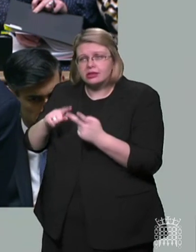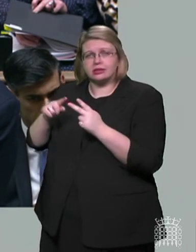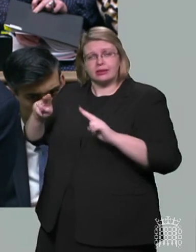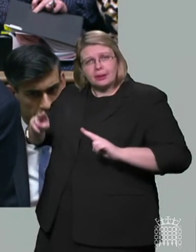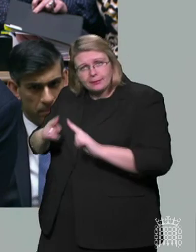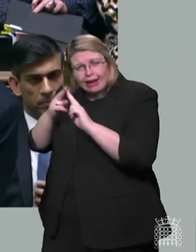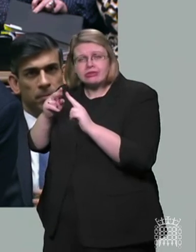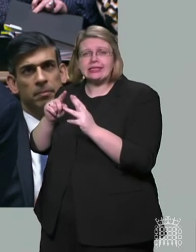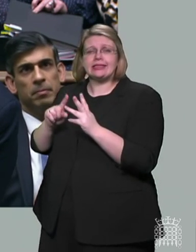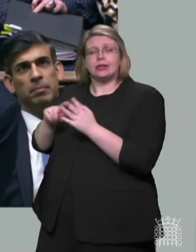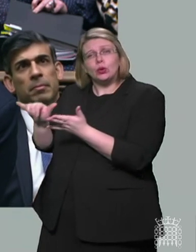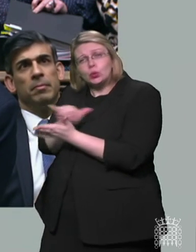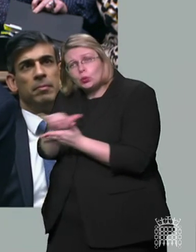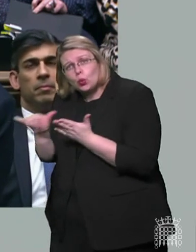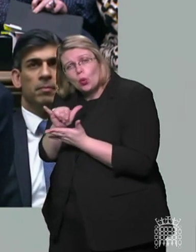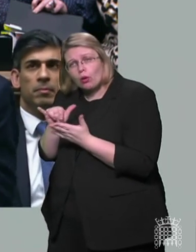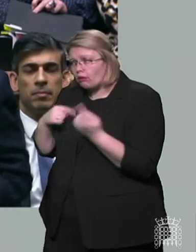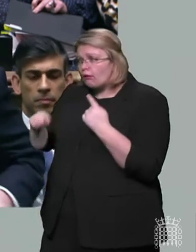Unity is absolutely vital.